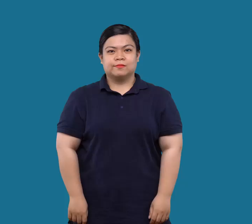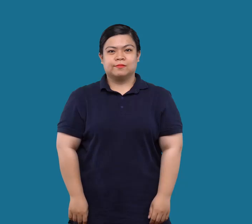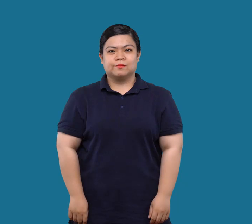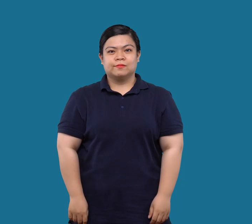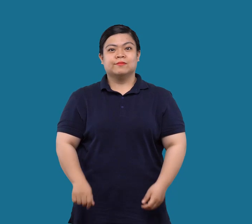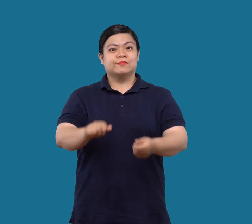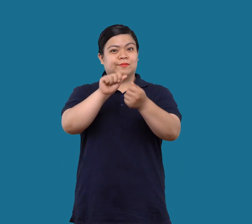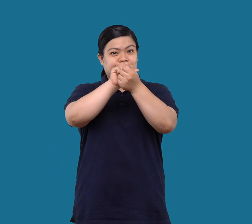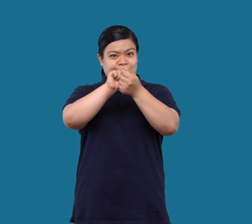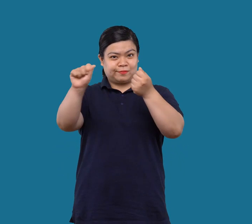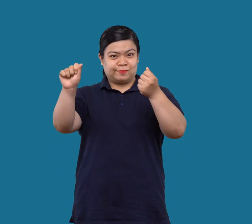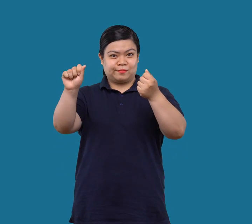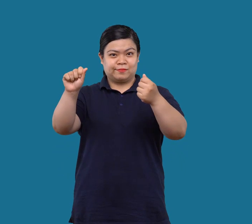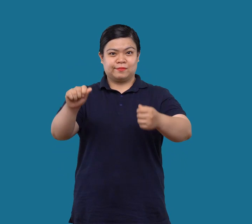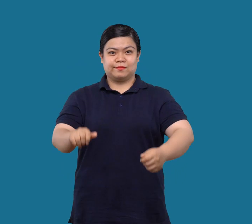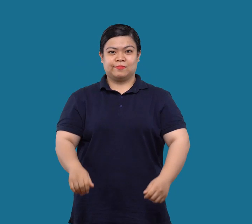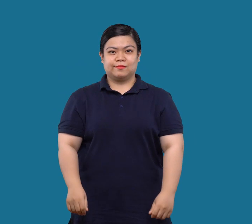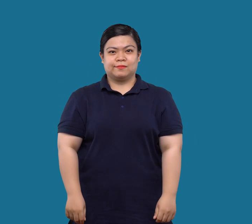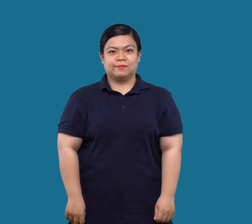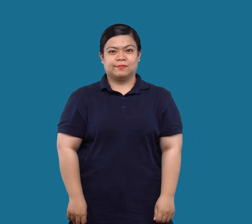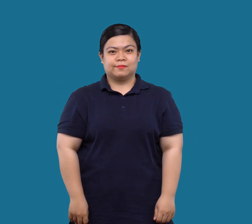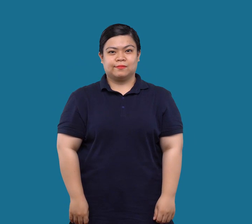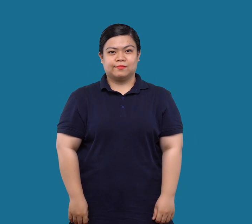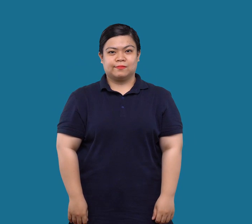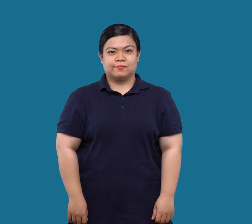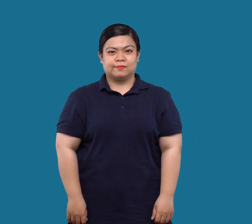tháng